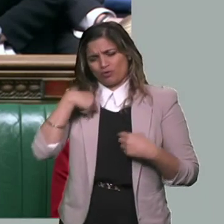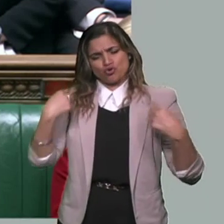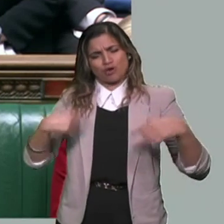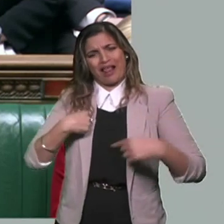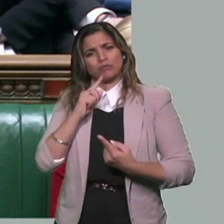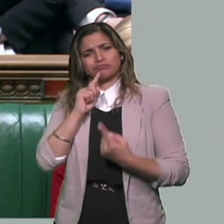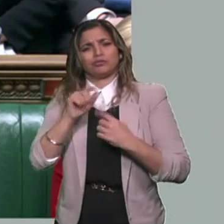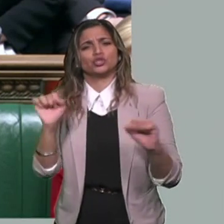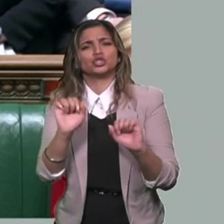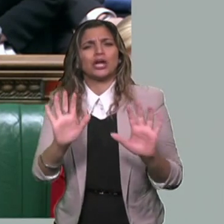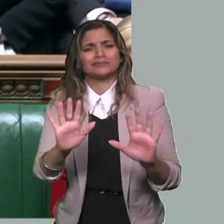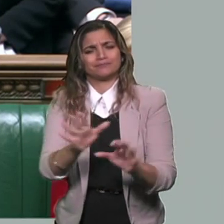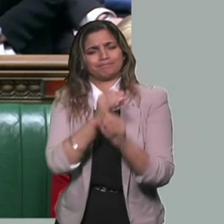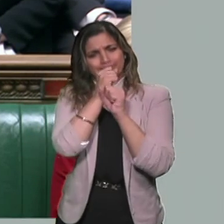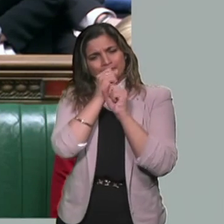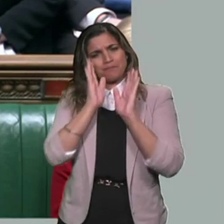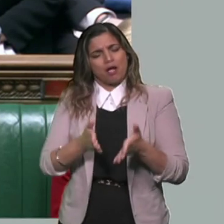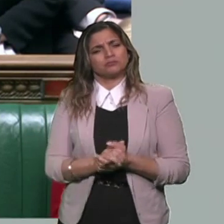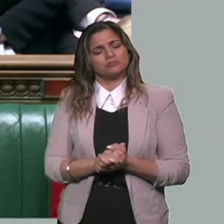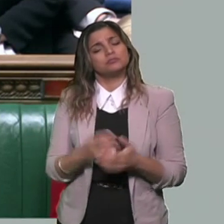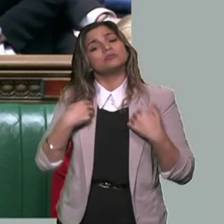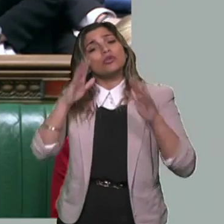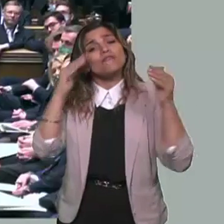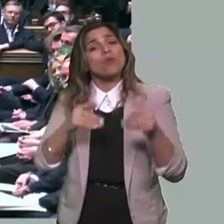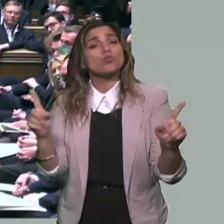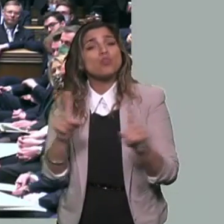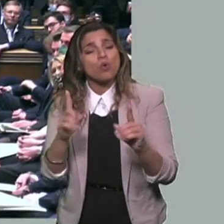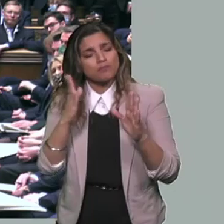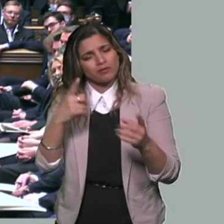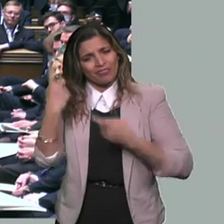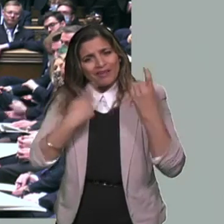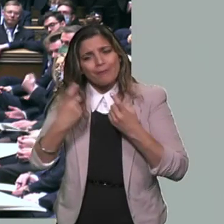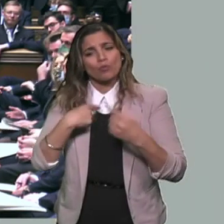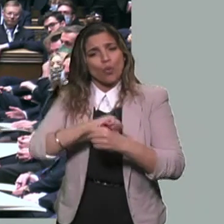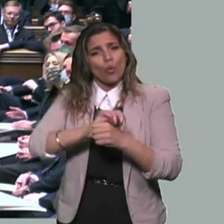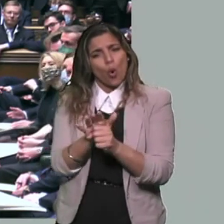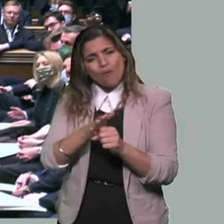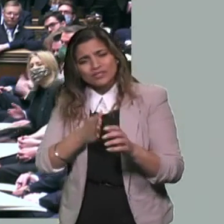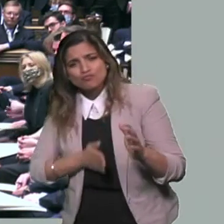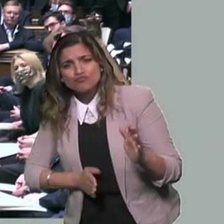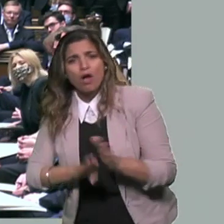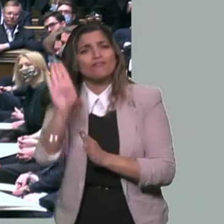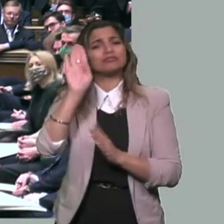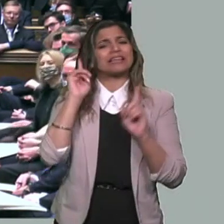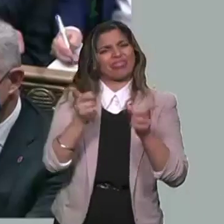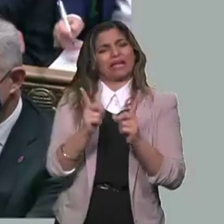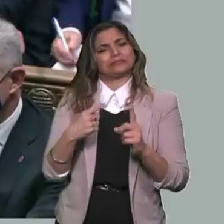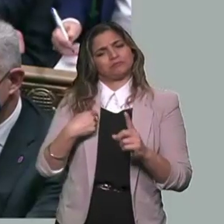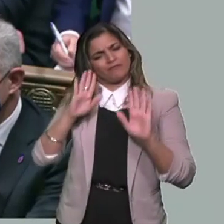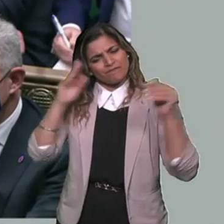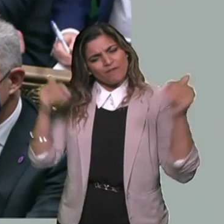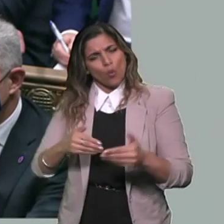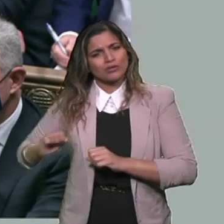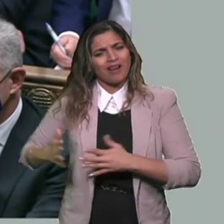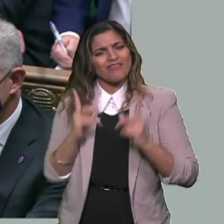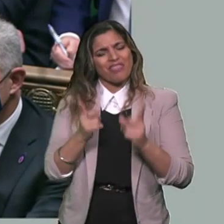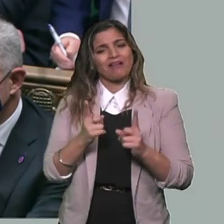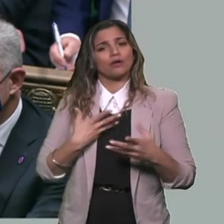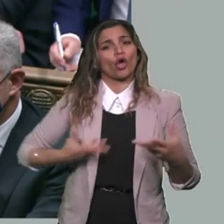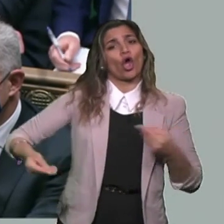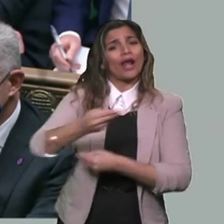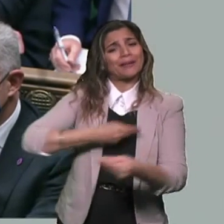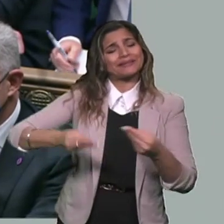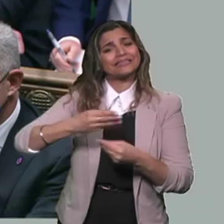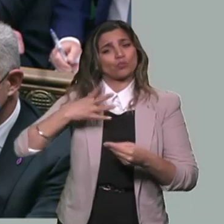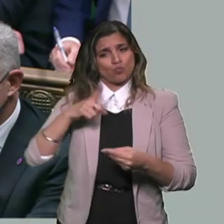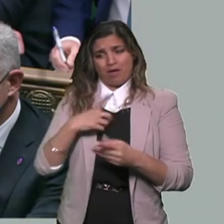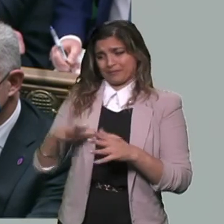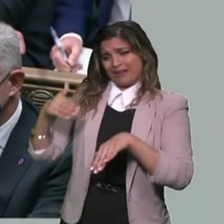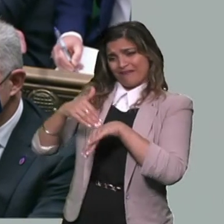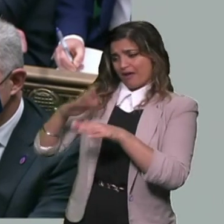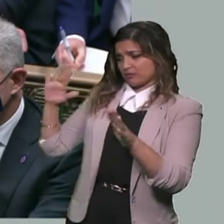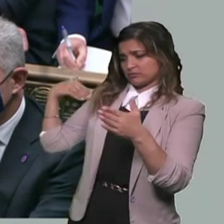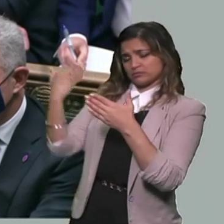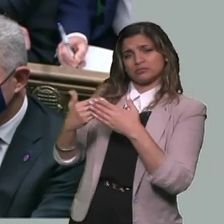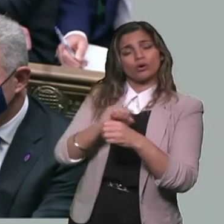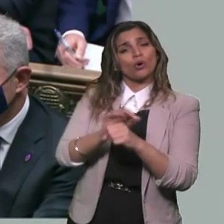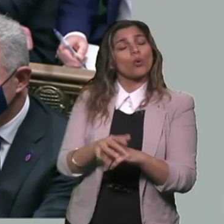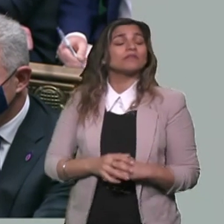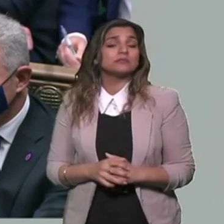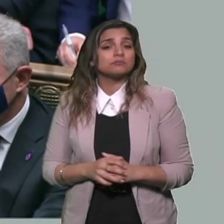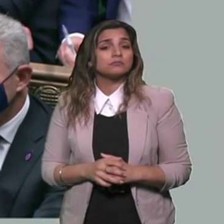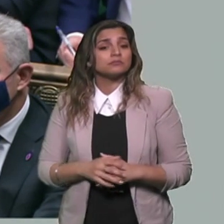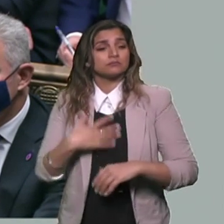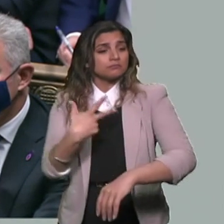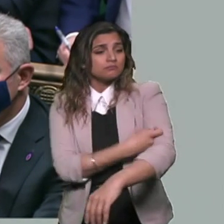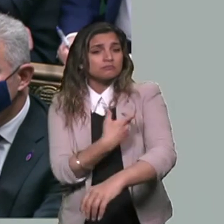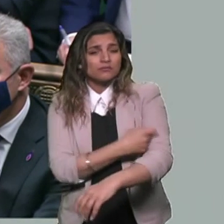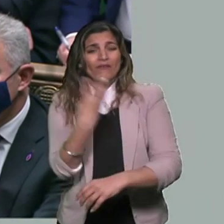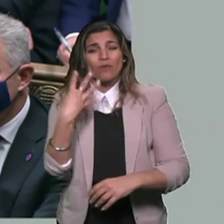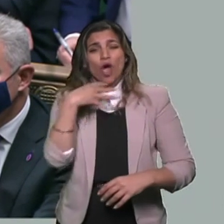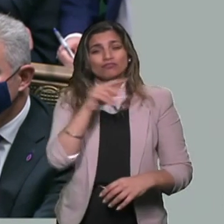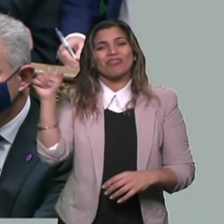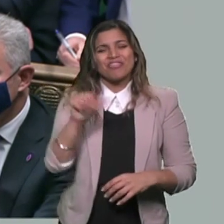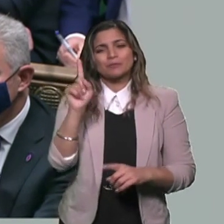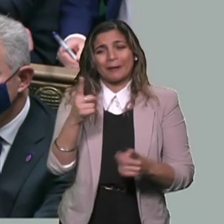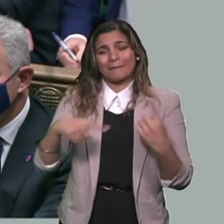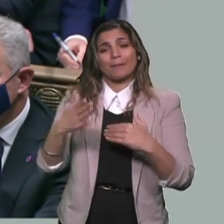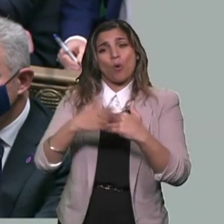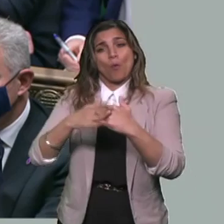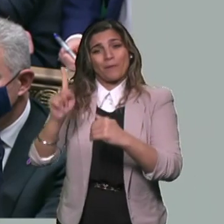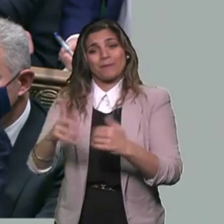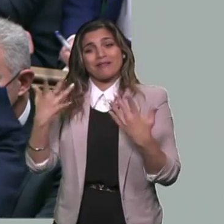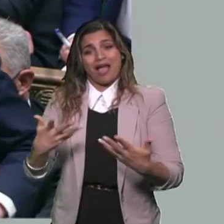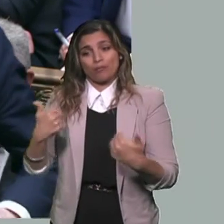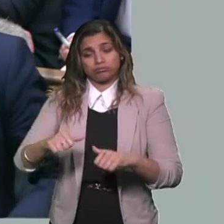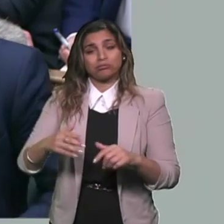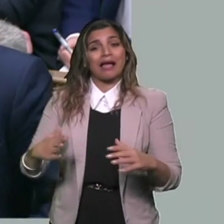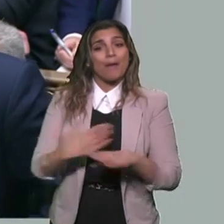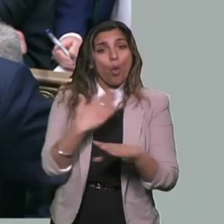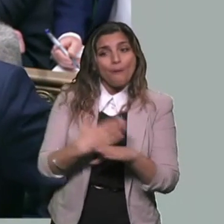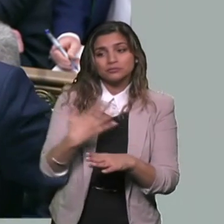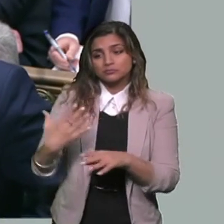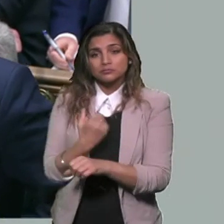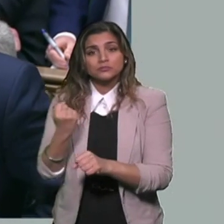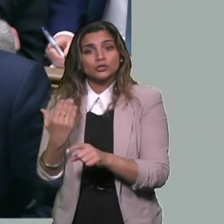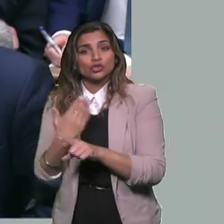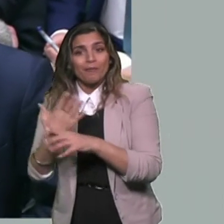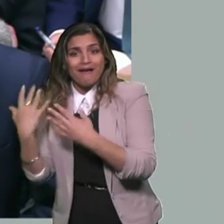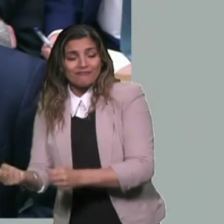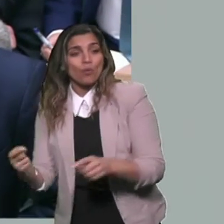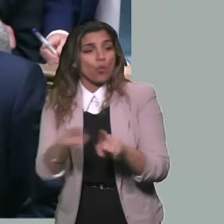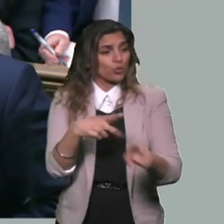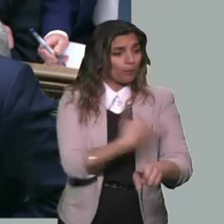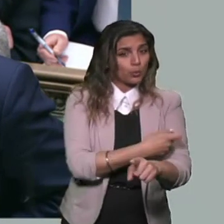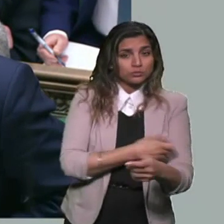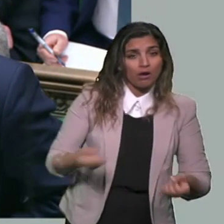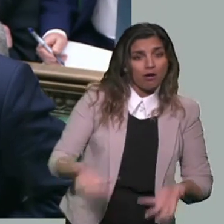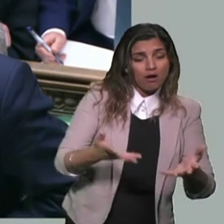What I am focused on is delivering the fastest recovery from covid of any European economy, the fastest booster roll-out, and 400,000 more people on the payrolls now than there were before the pandemic began.